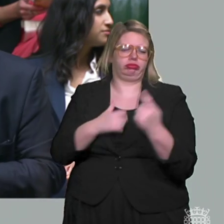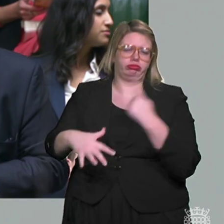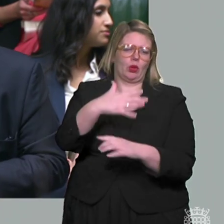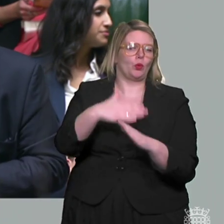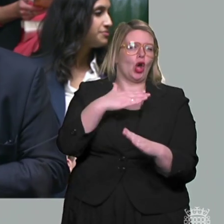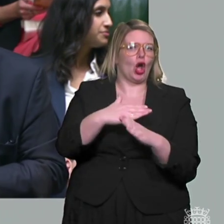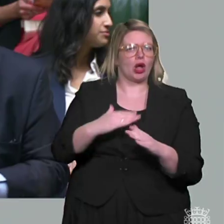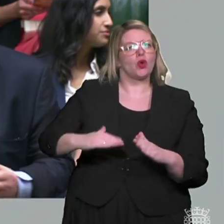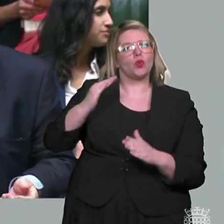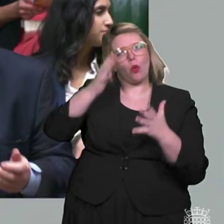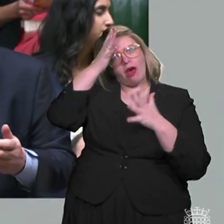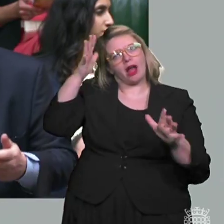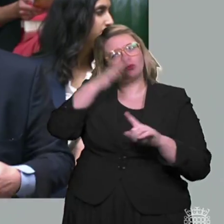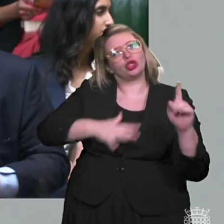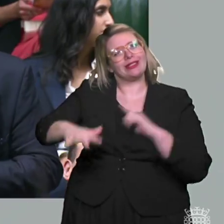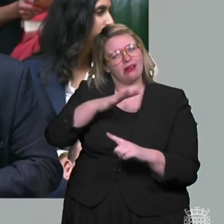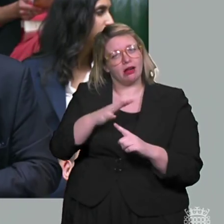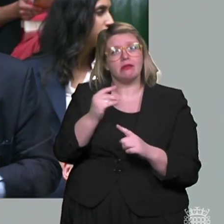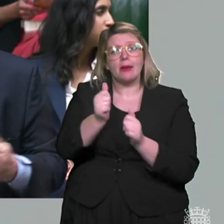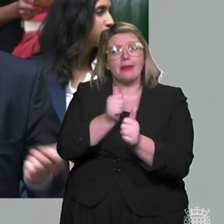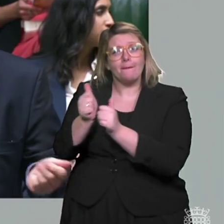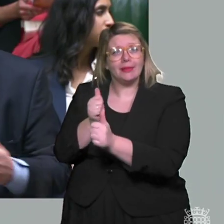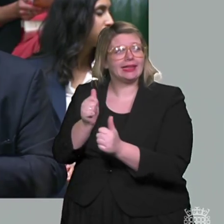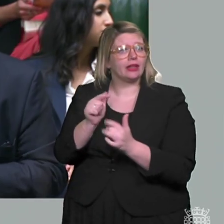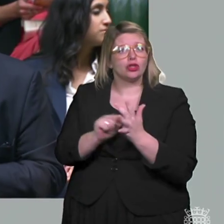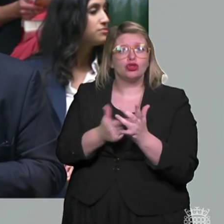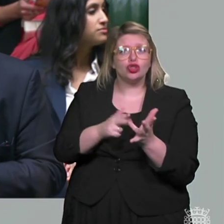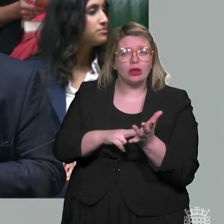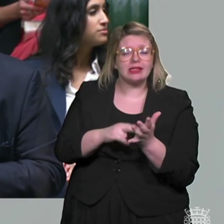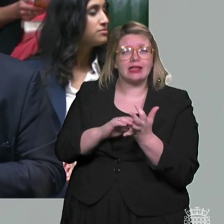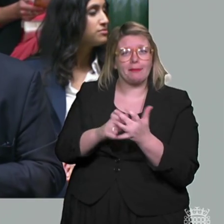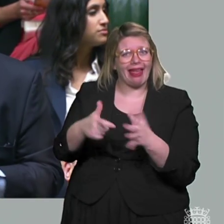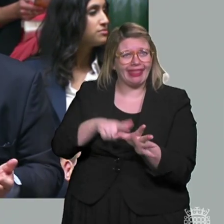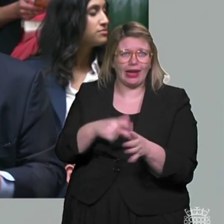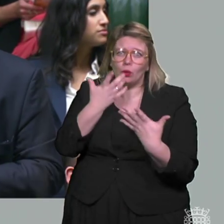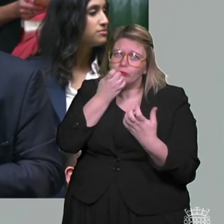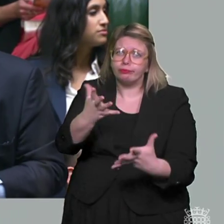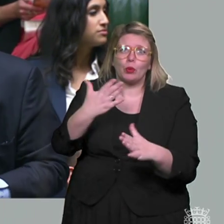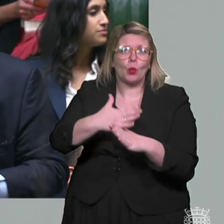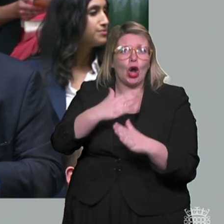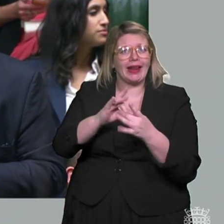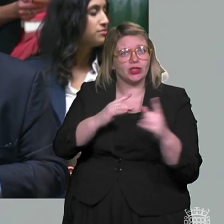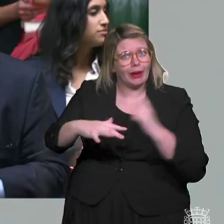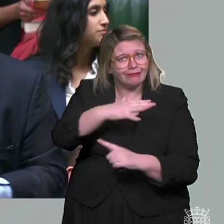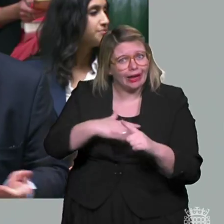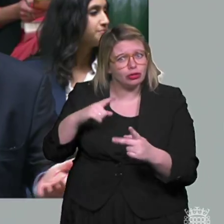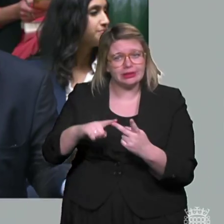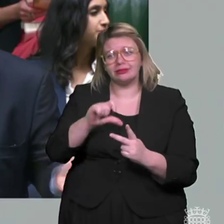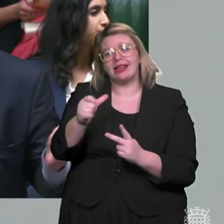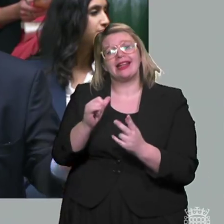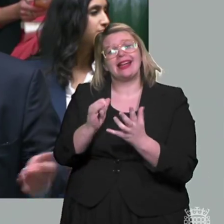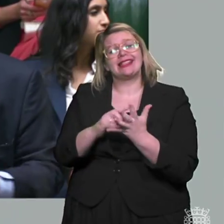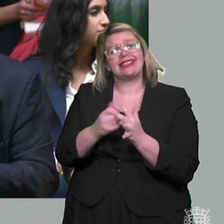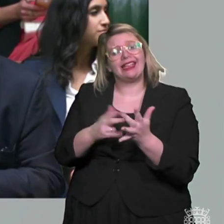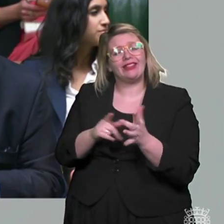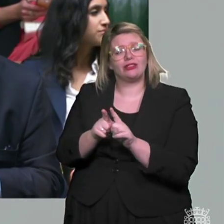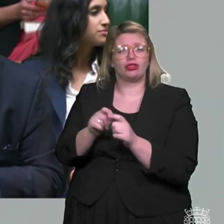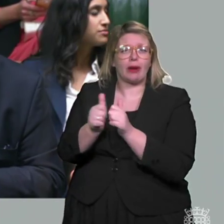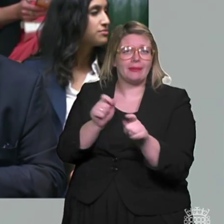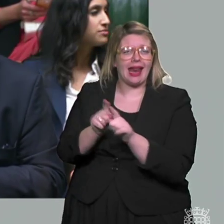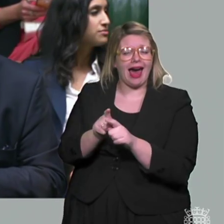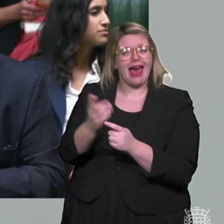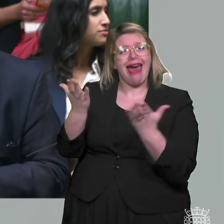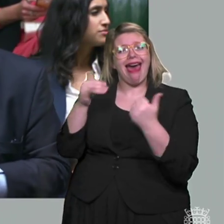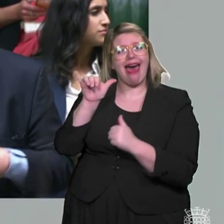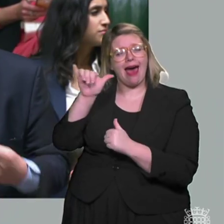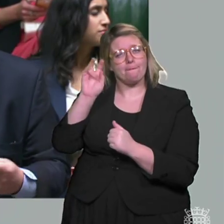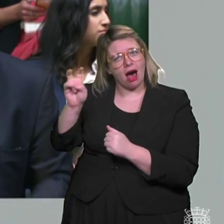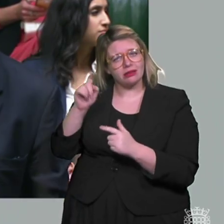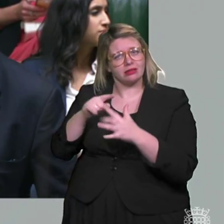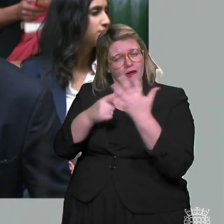In north Hertfordshire, companies such as Johnson Matthey are doing fantastic work in the environmental field, and neighbouring Stevenage has Airbus and other wonderful businesses.